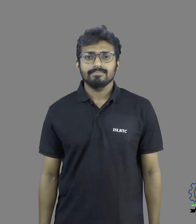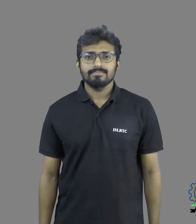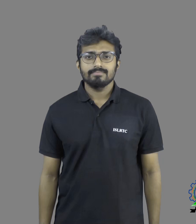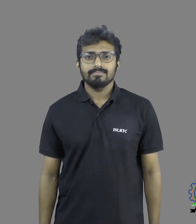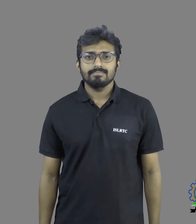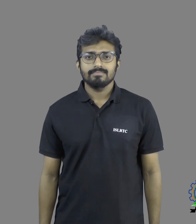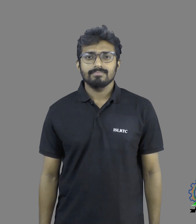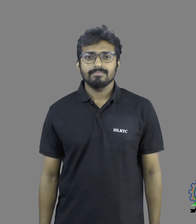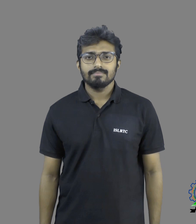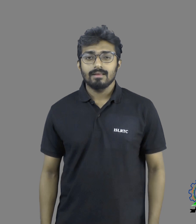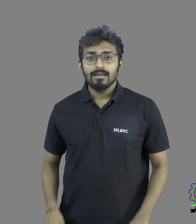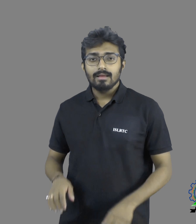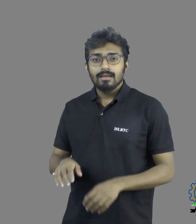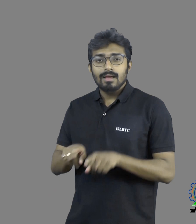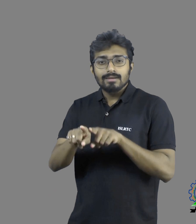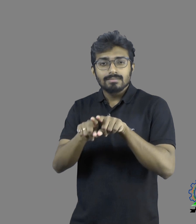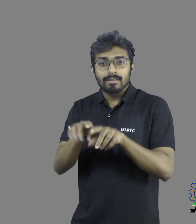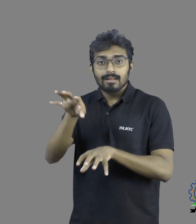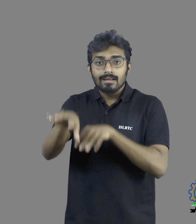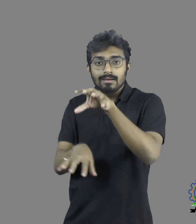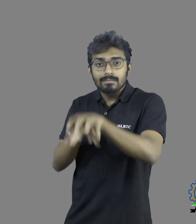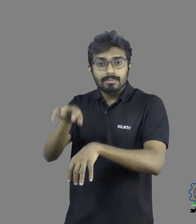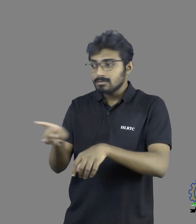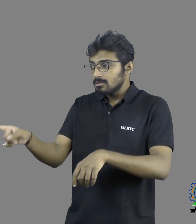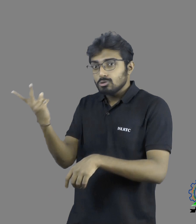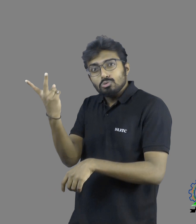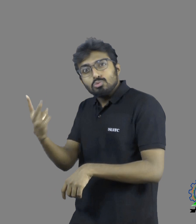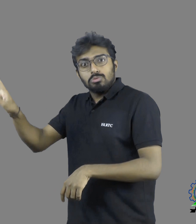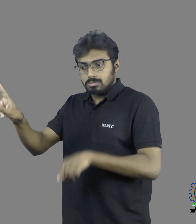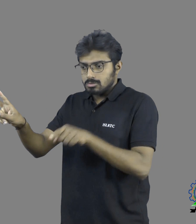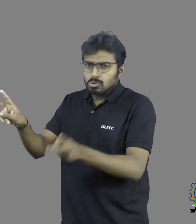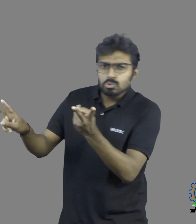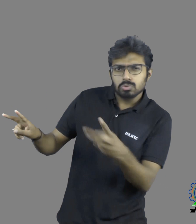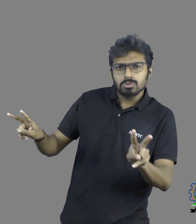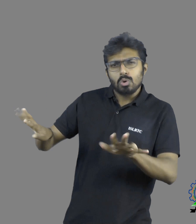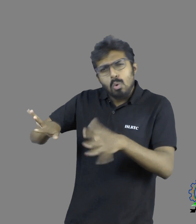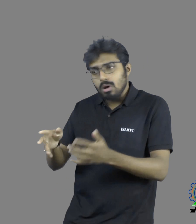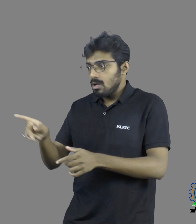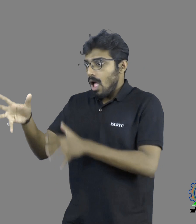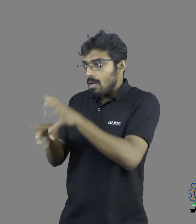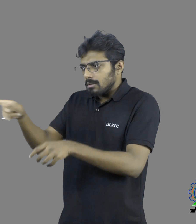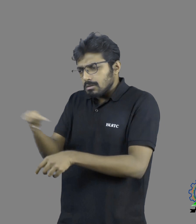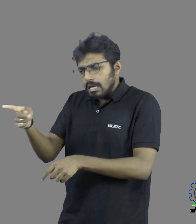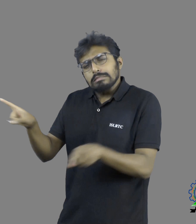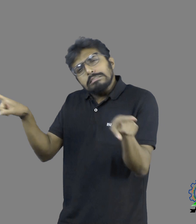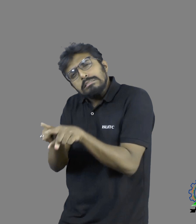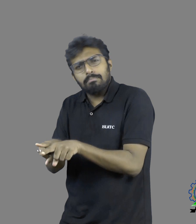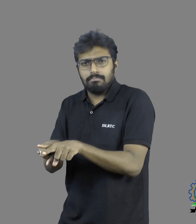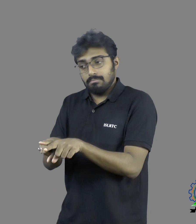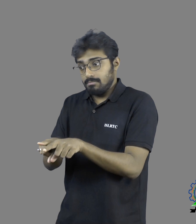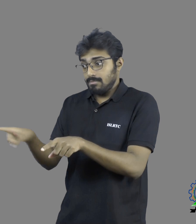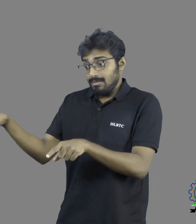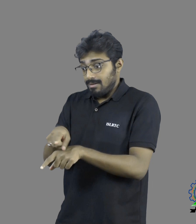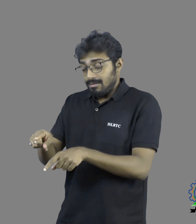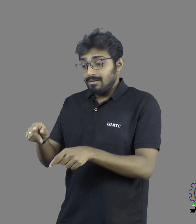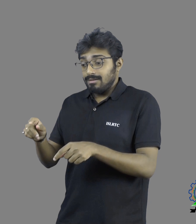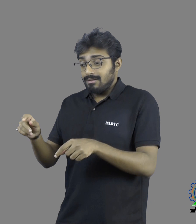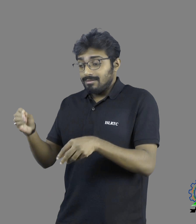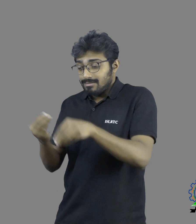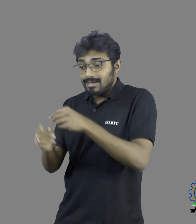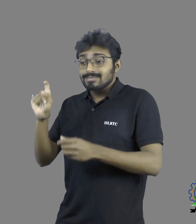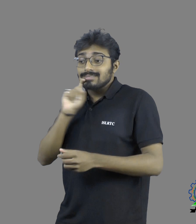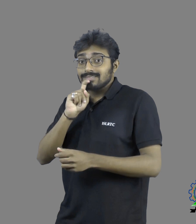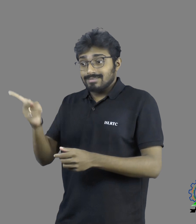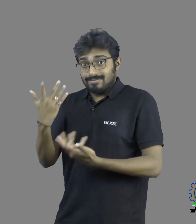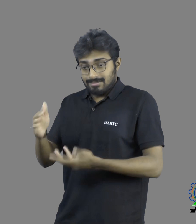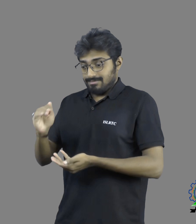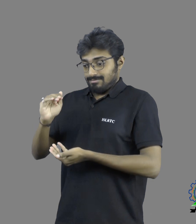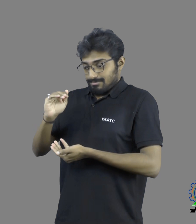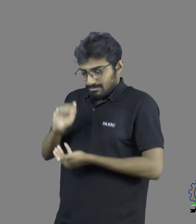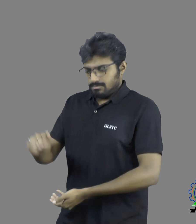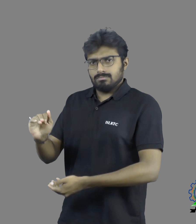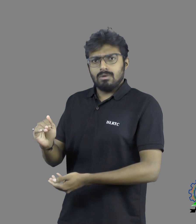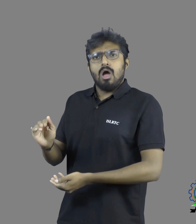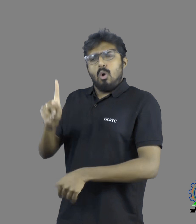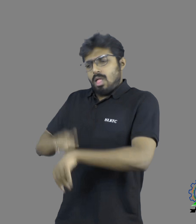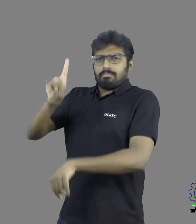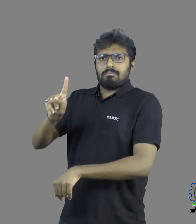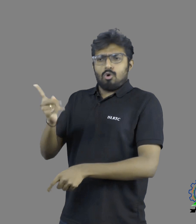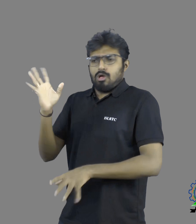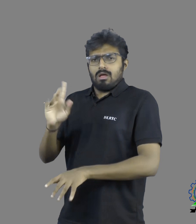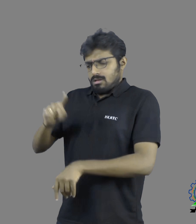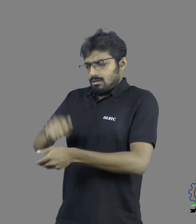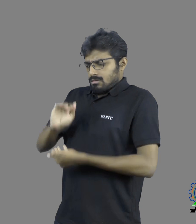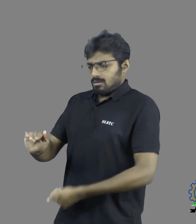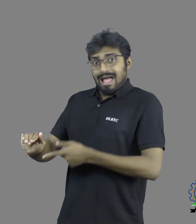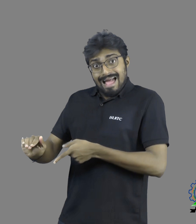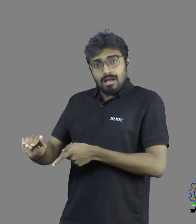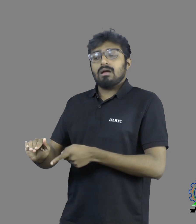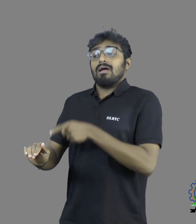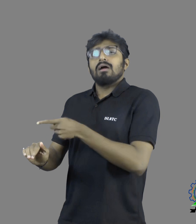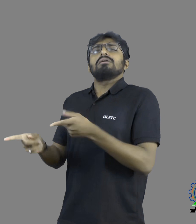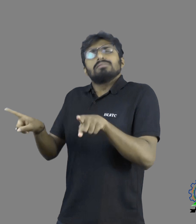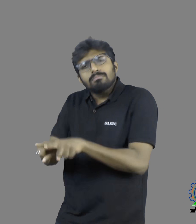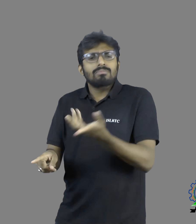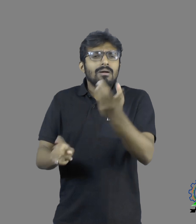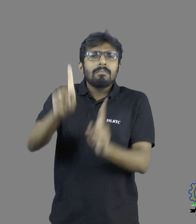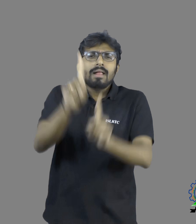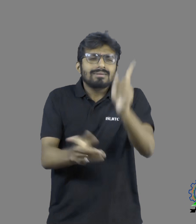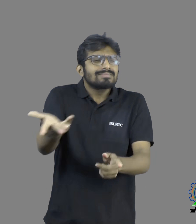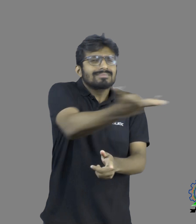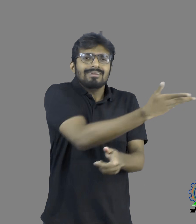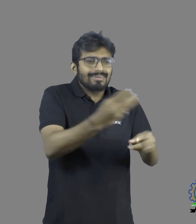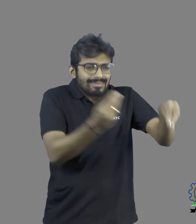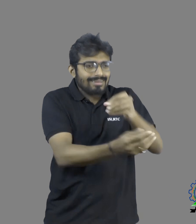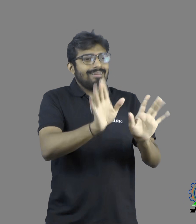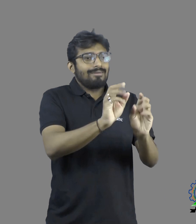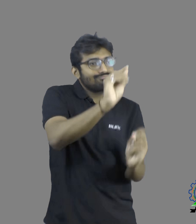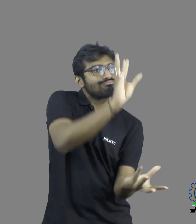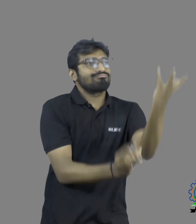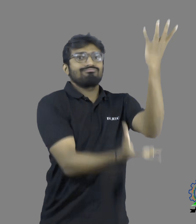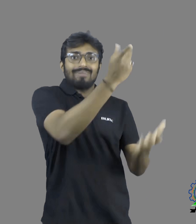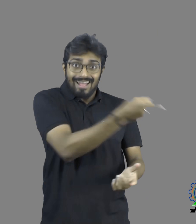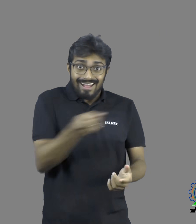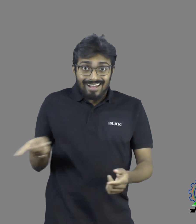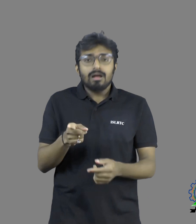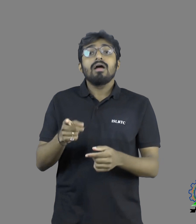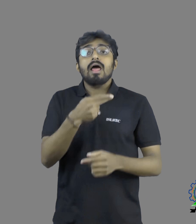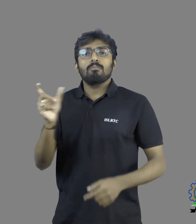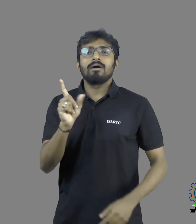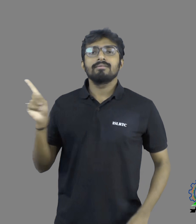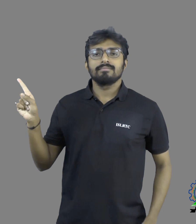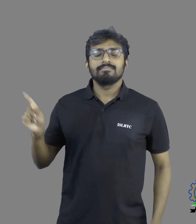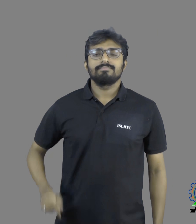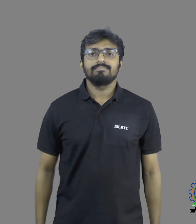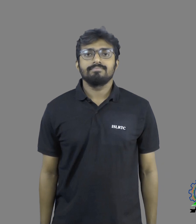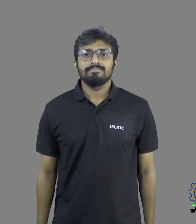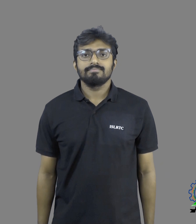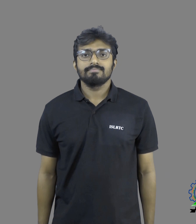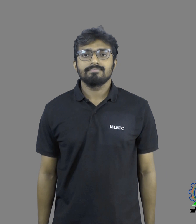Monohybrid Cross